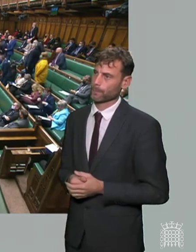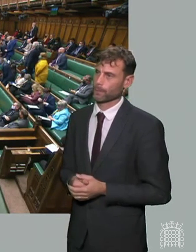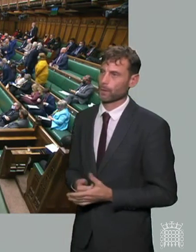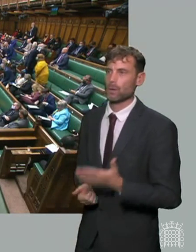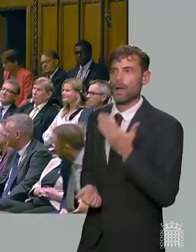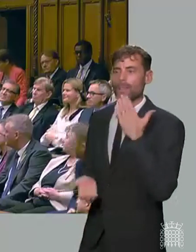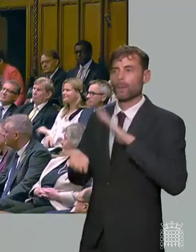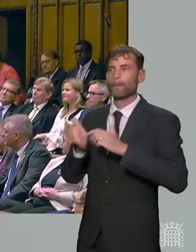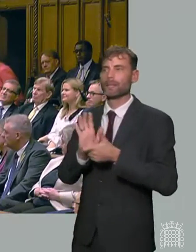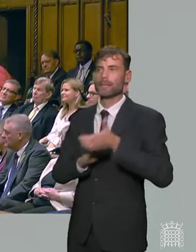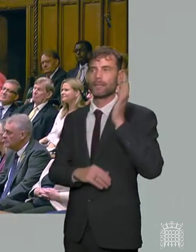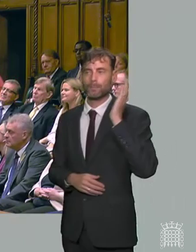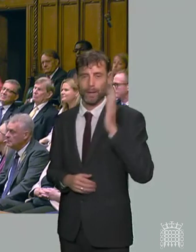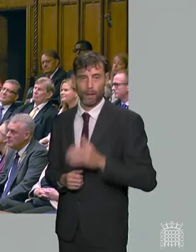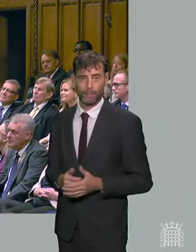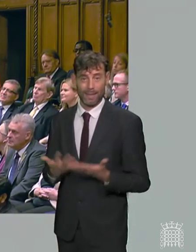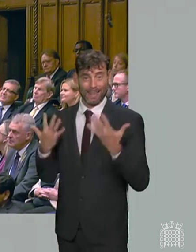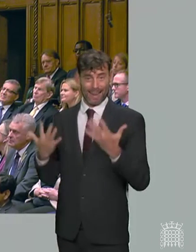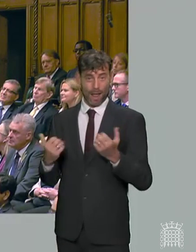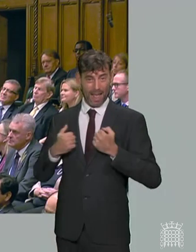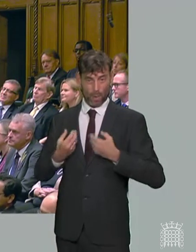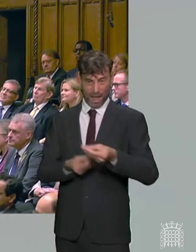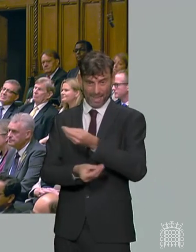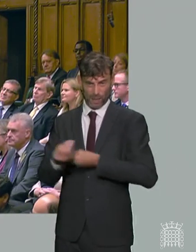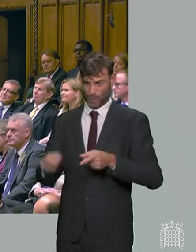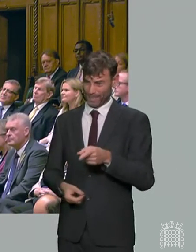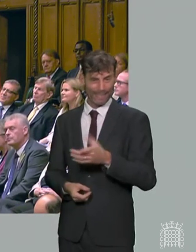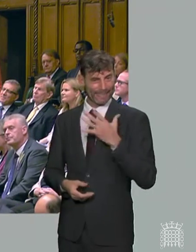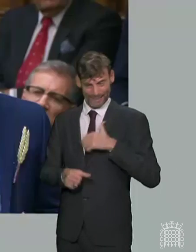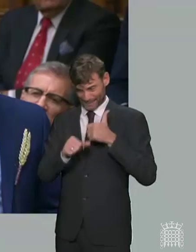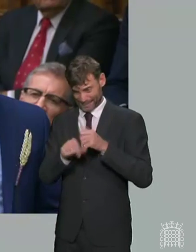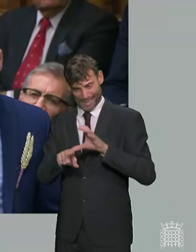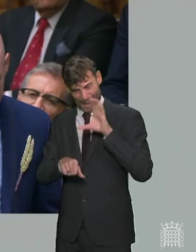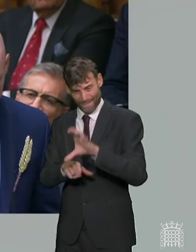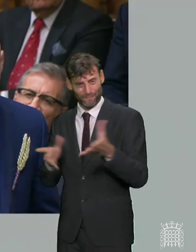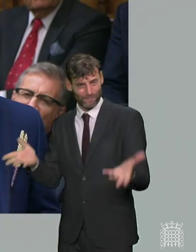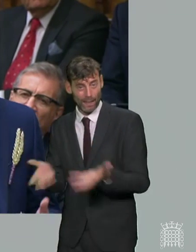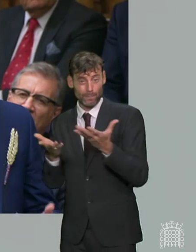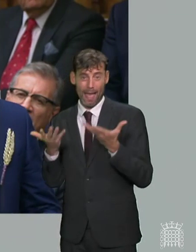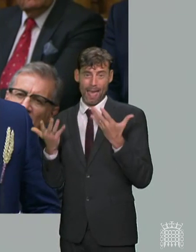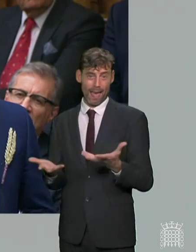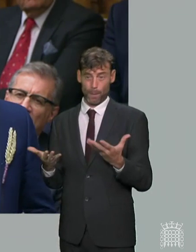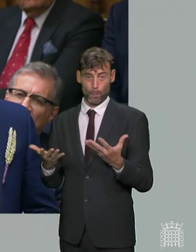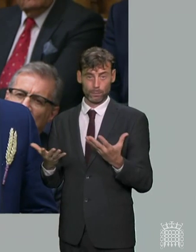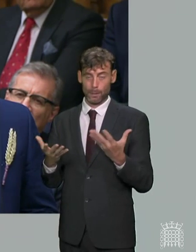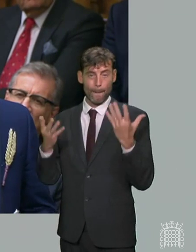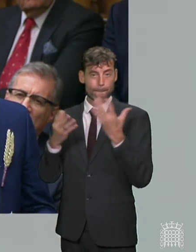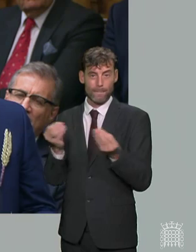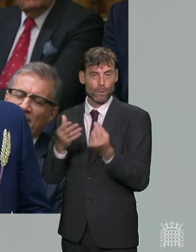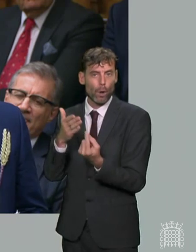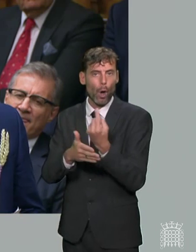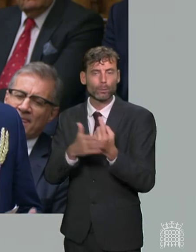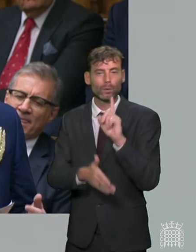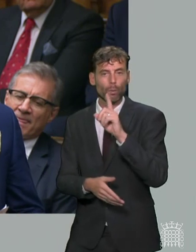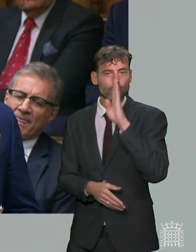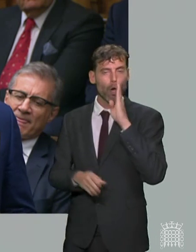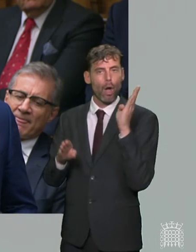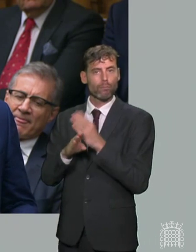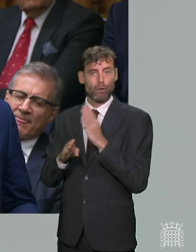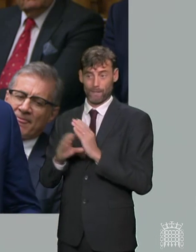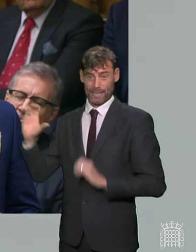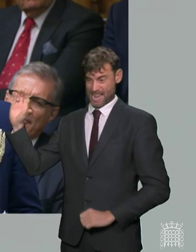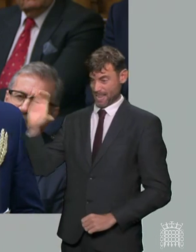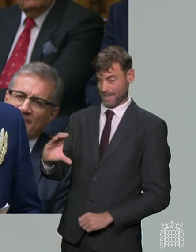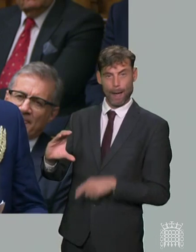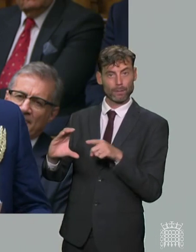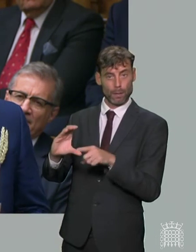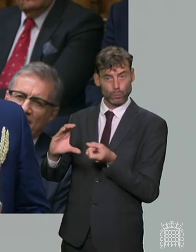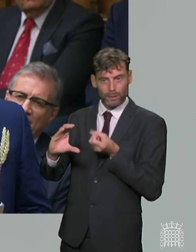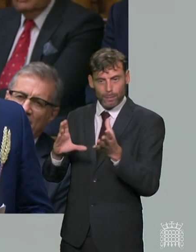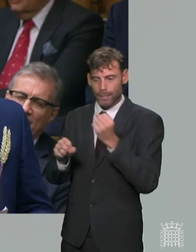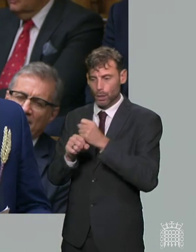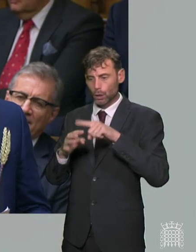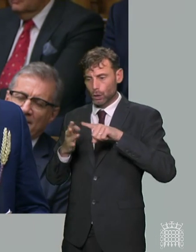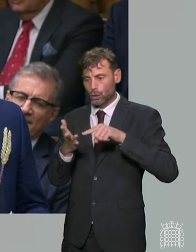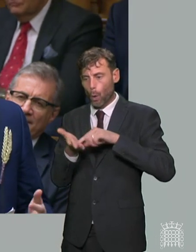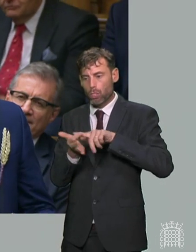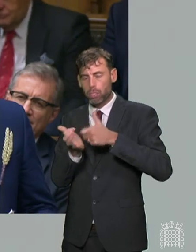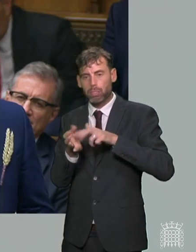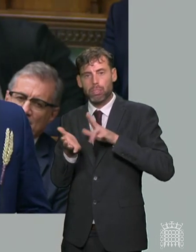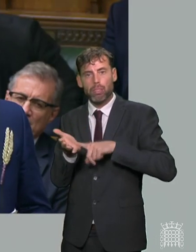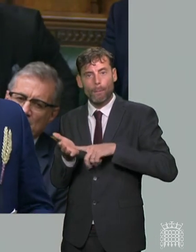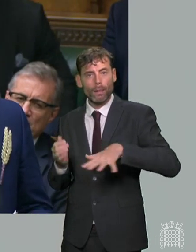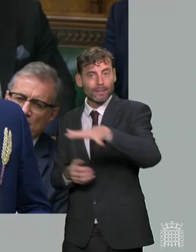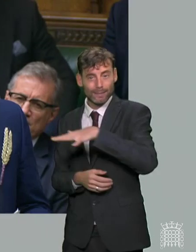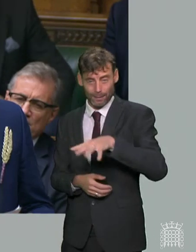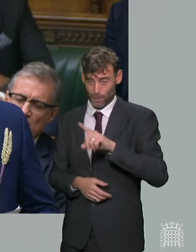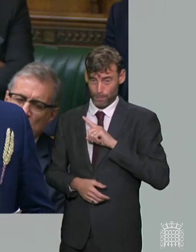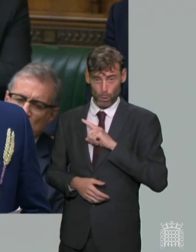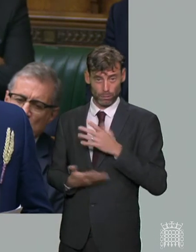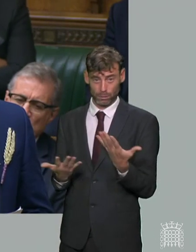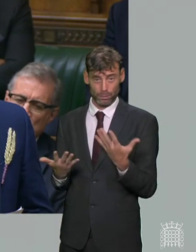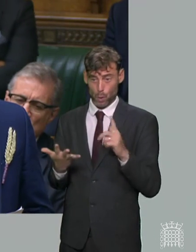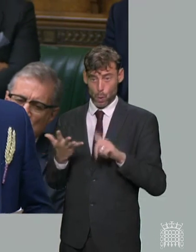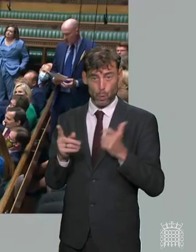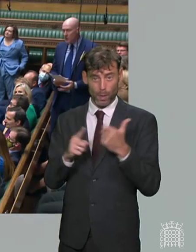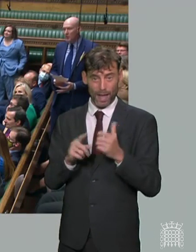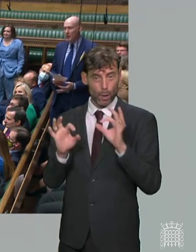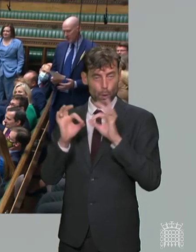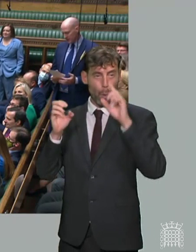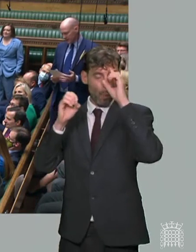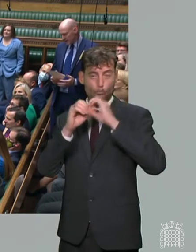At a time when our economy desperately needs investment, right now we are missing out on hundreds of millions of pounds of private capital that is flowing into the geothermal sector across Europe, because the UK does not offer a competitive long-term tariff.